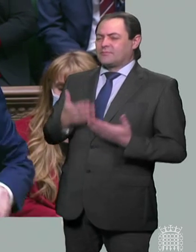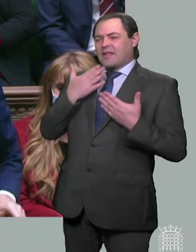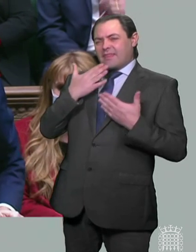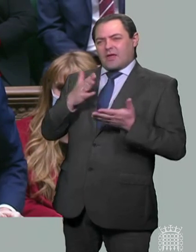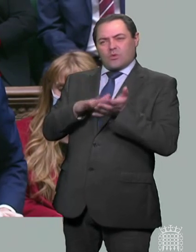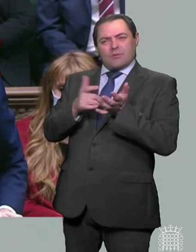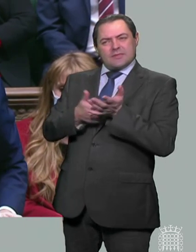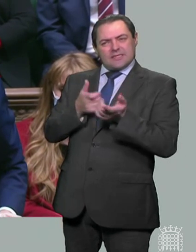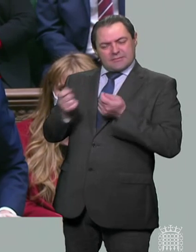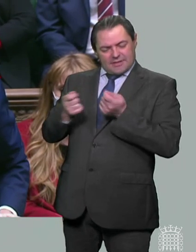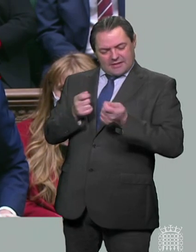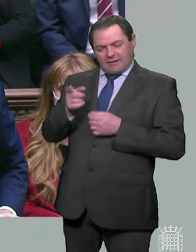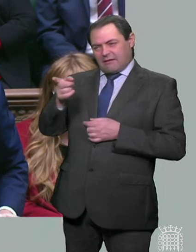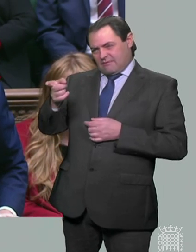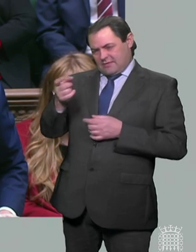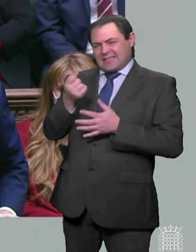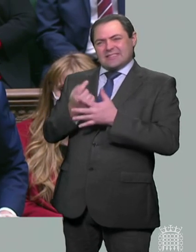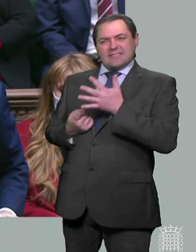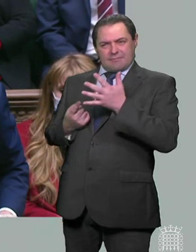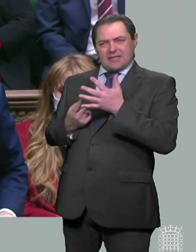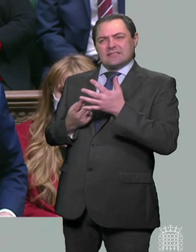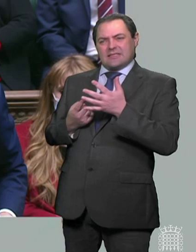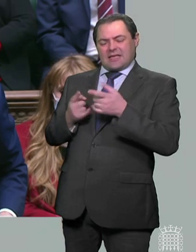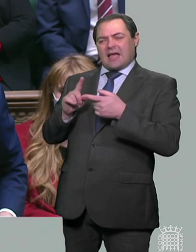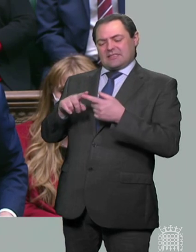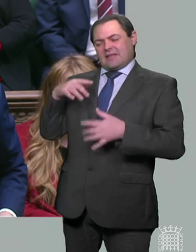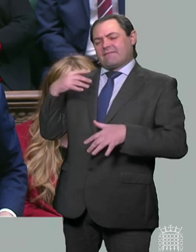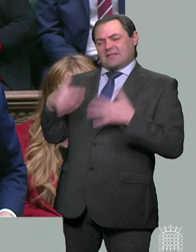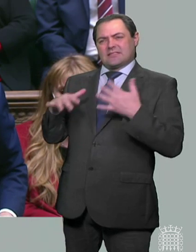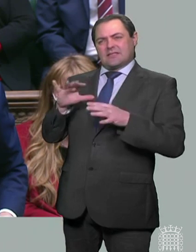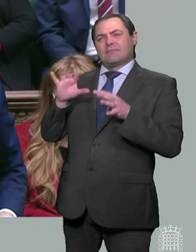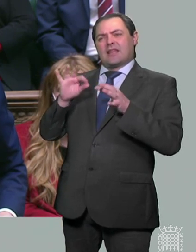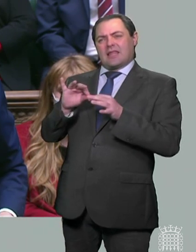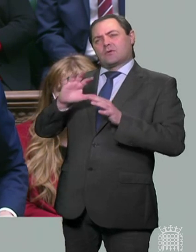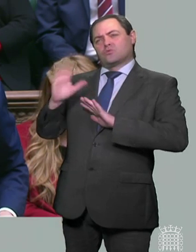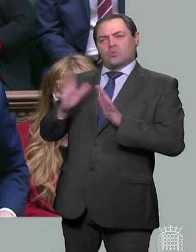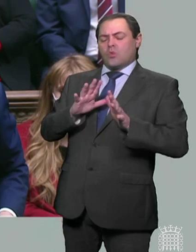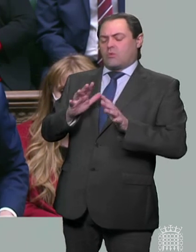May I join the Prime Minister in his words on disability and the victims of extreme weather?